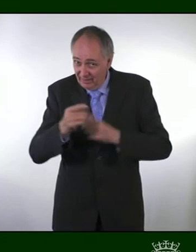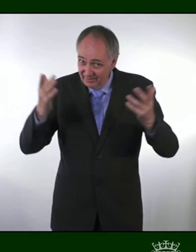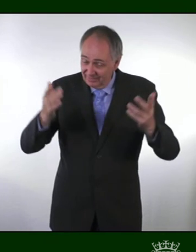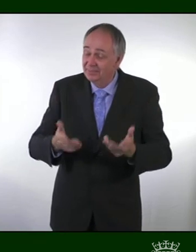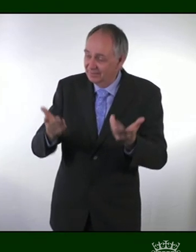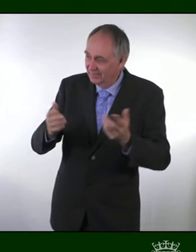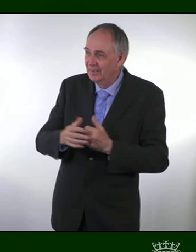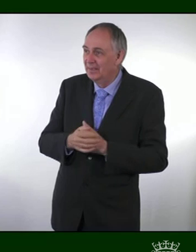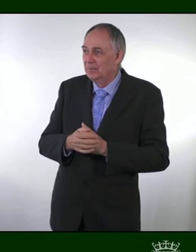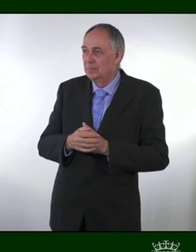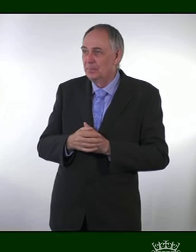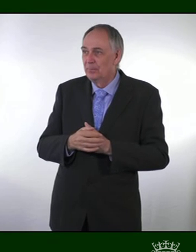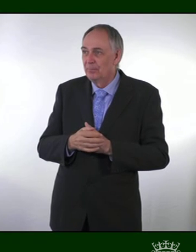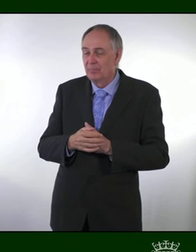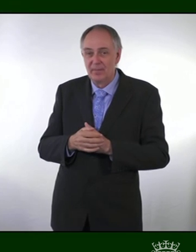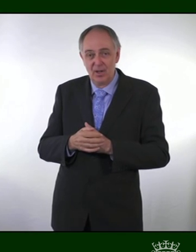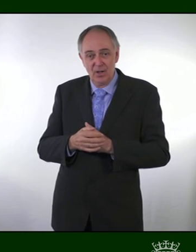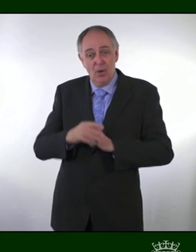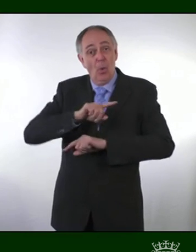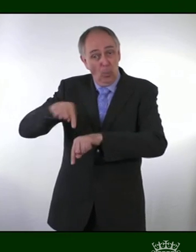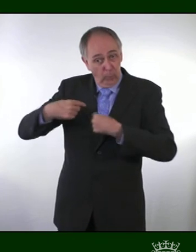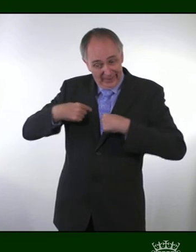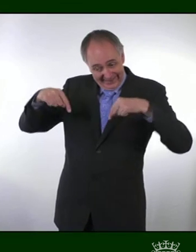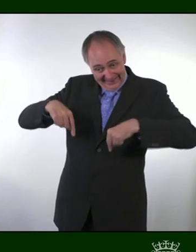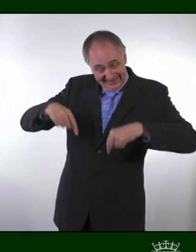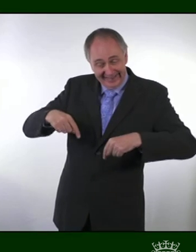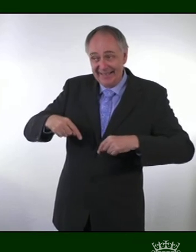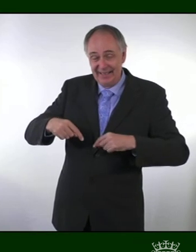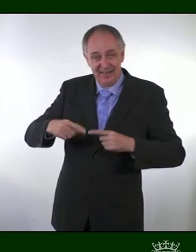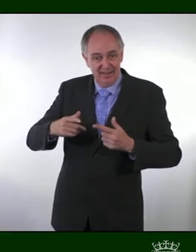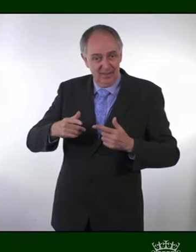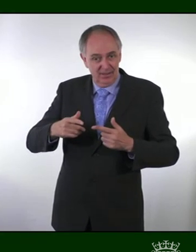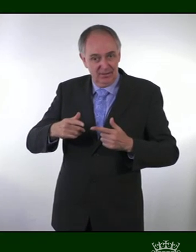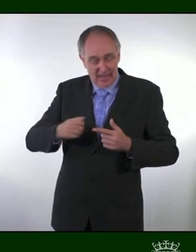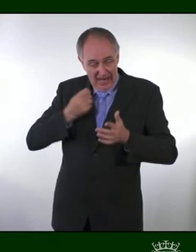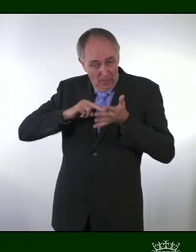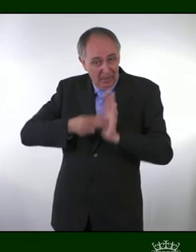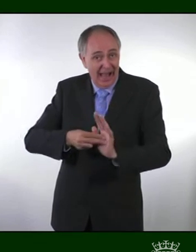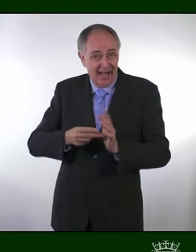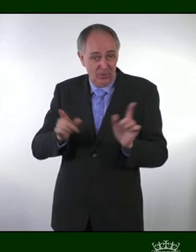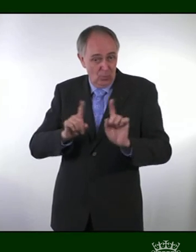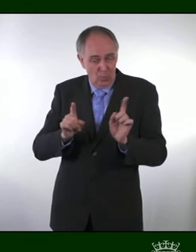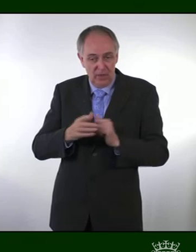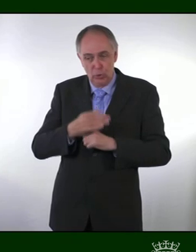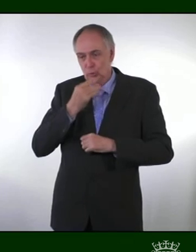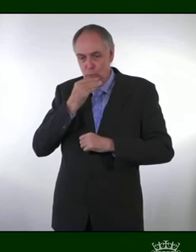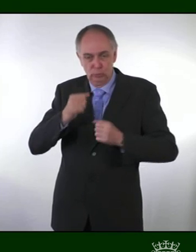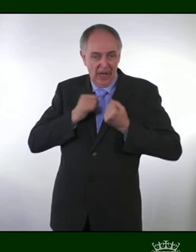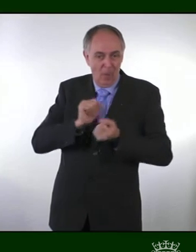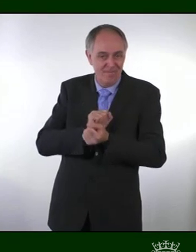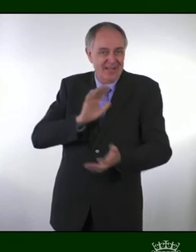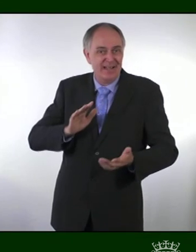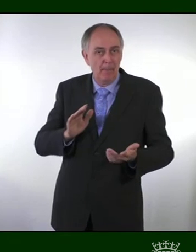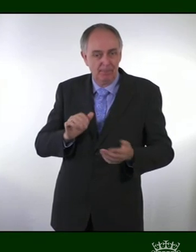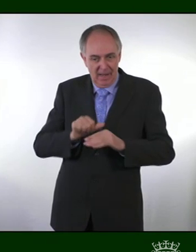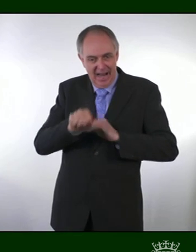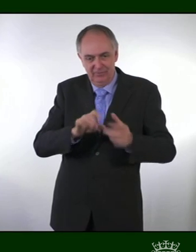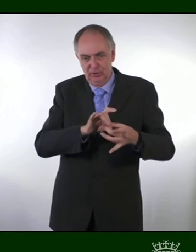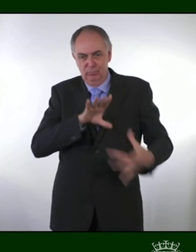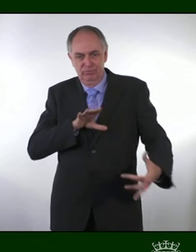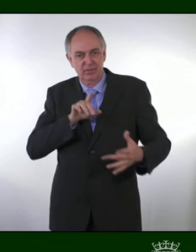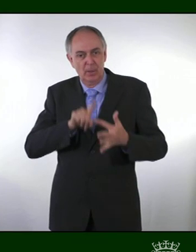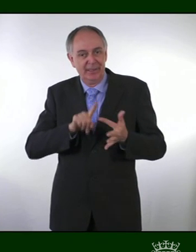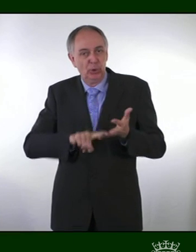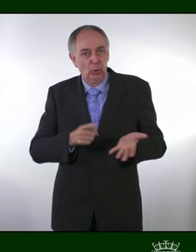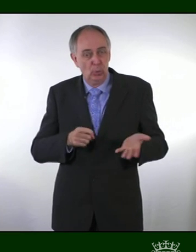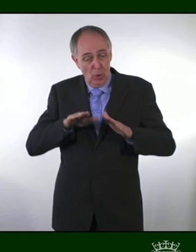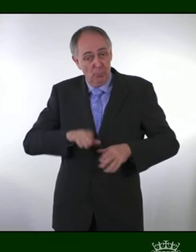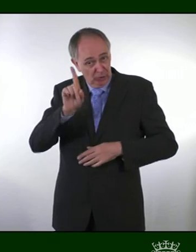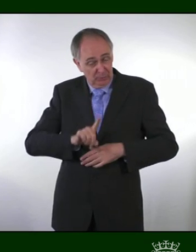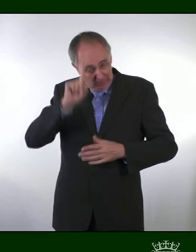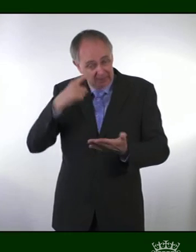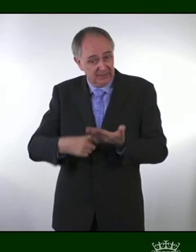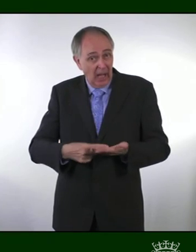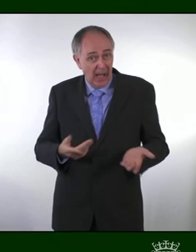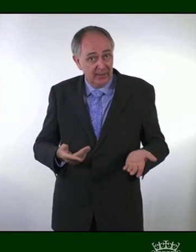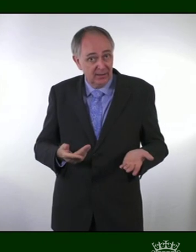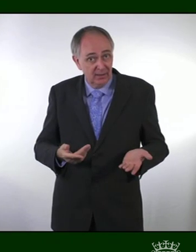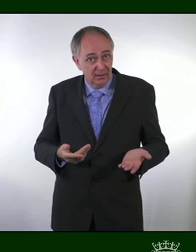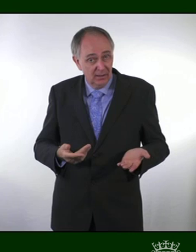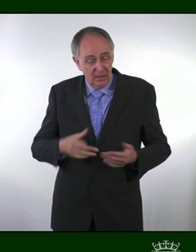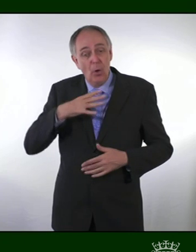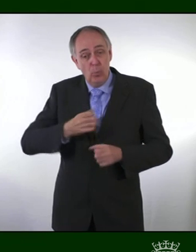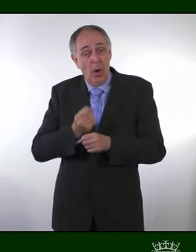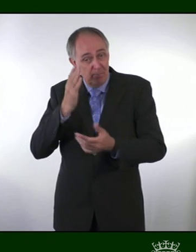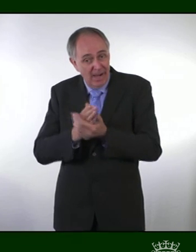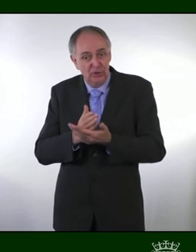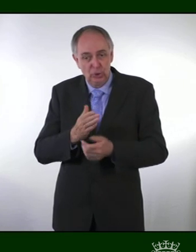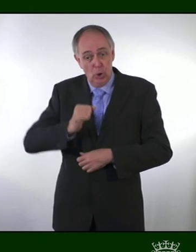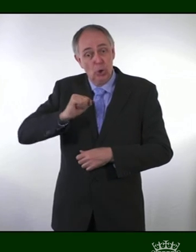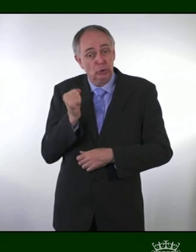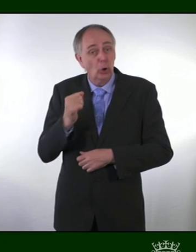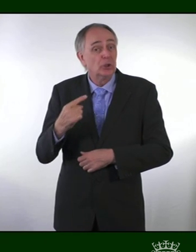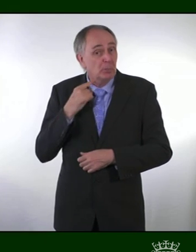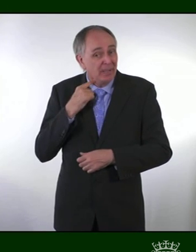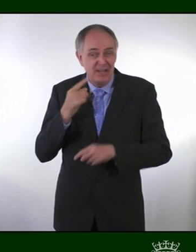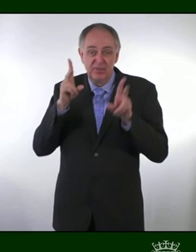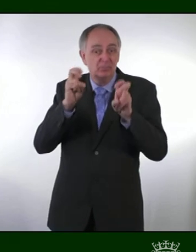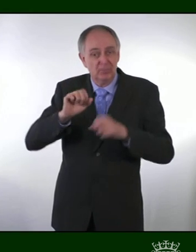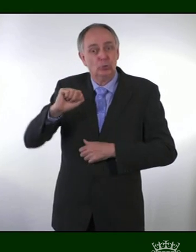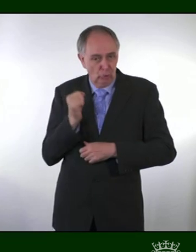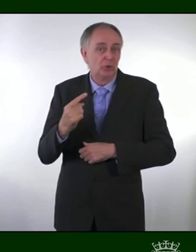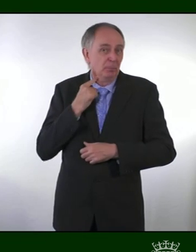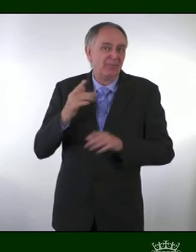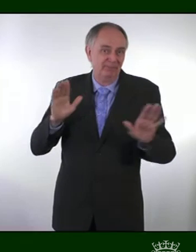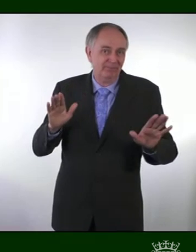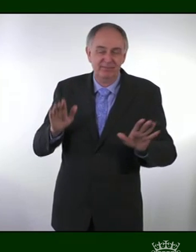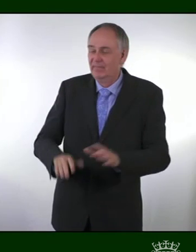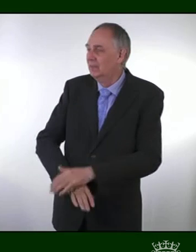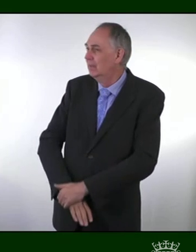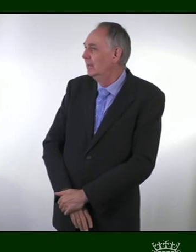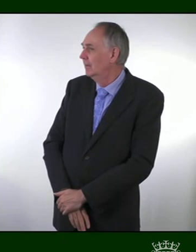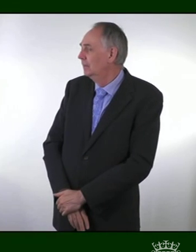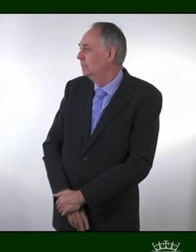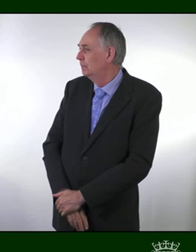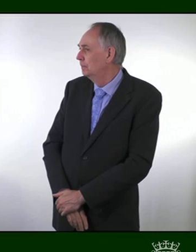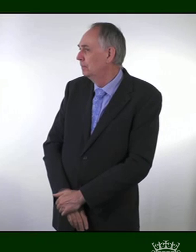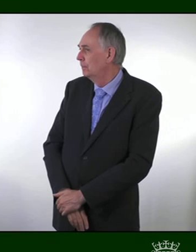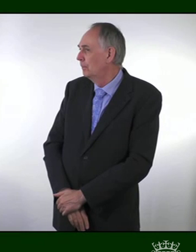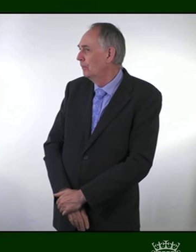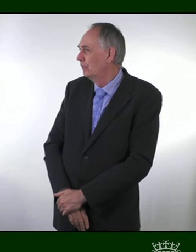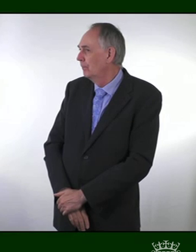On this side of the House, we intend to take advantage of the freedoms that we have—the freedoms that the British people have decided to take back—to make sure that Scottish beef farmers have the protections that they need.